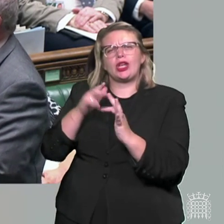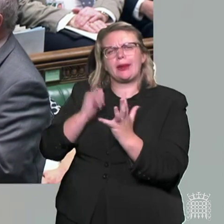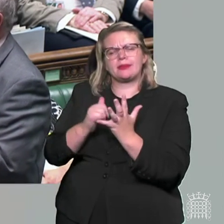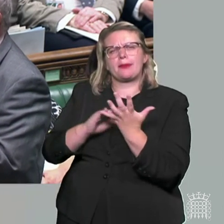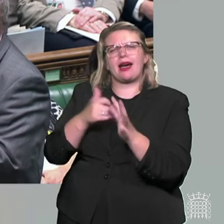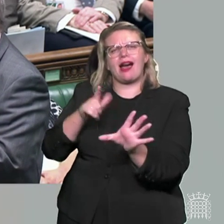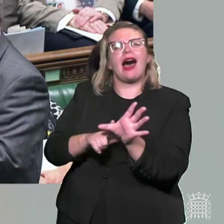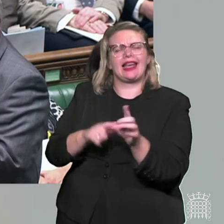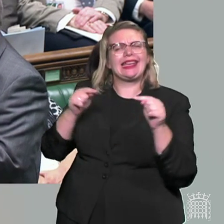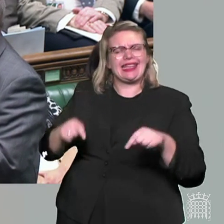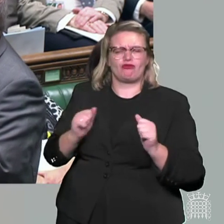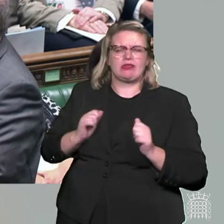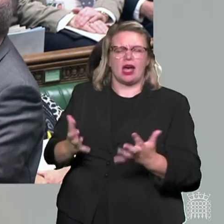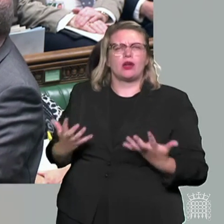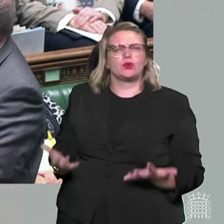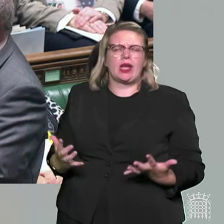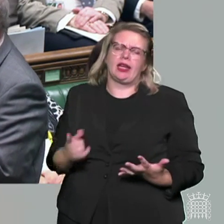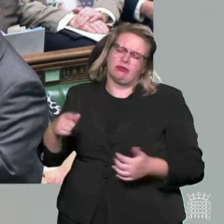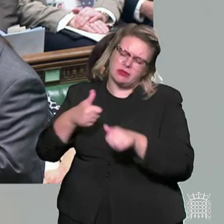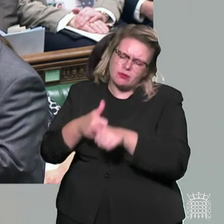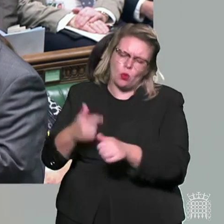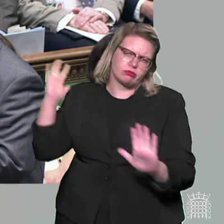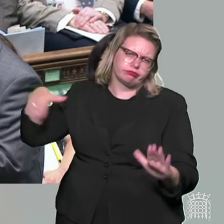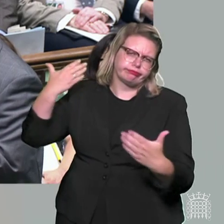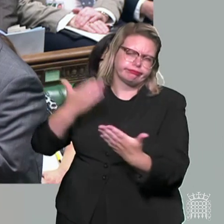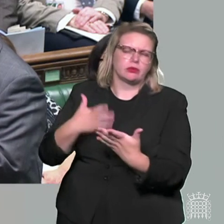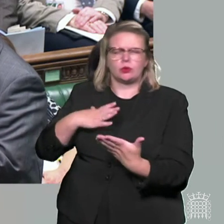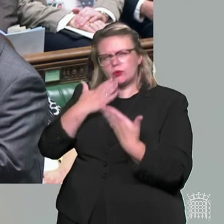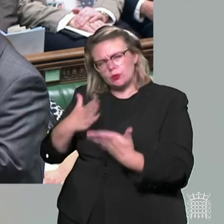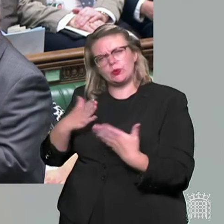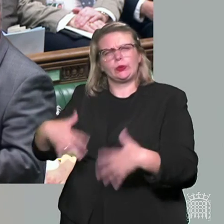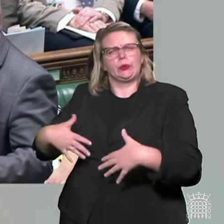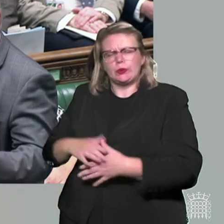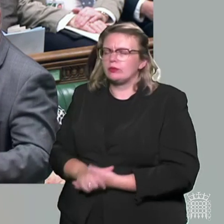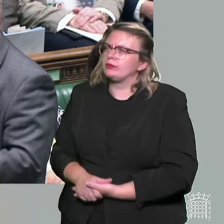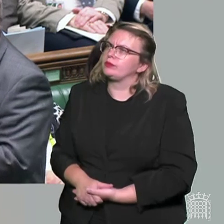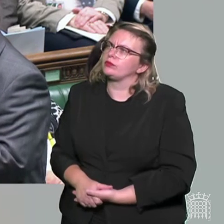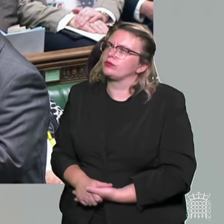He has been a friend to many of us across the House, and we congratulate him on his service.